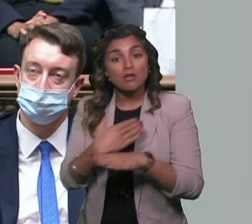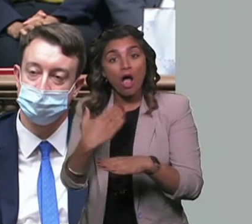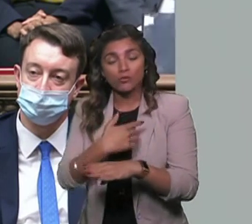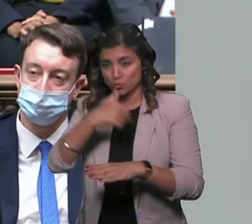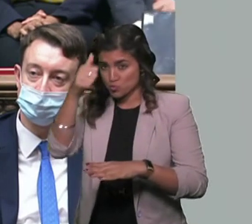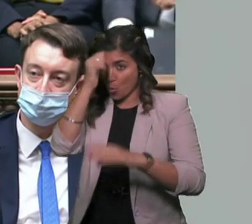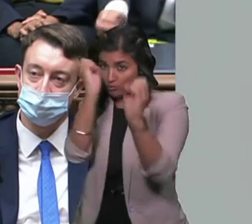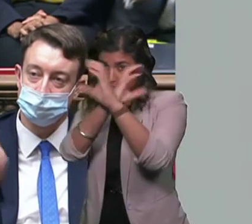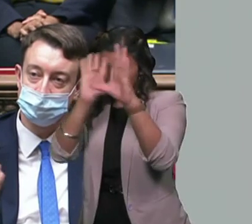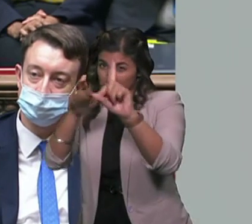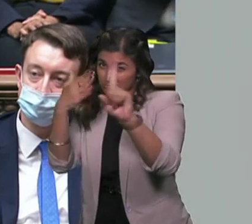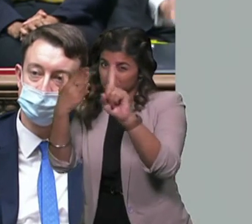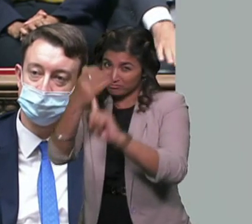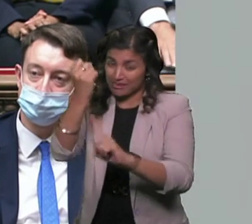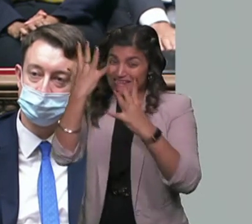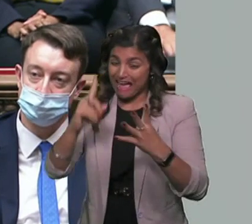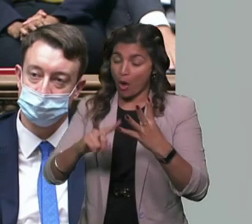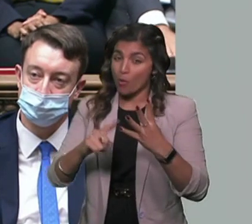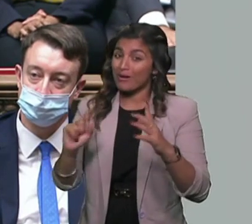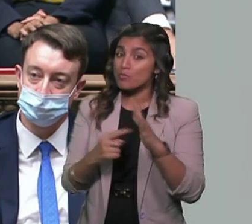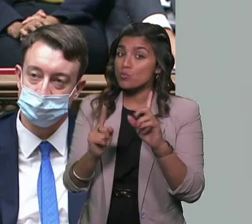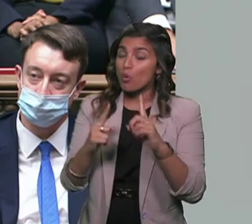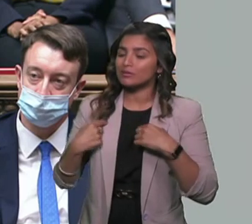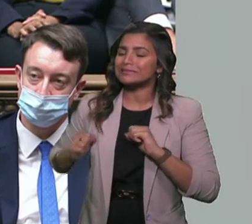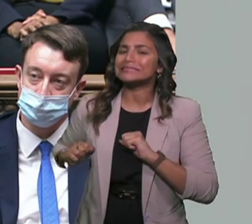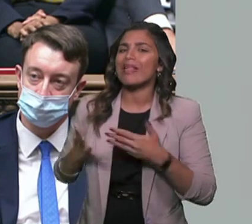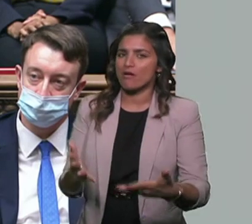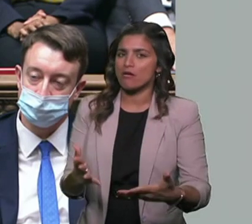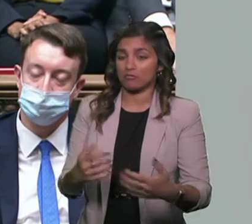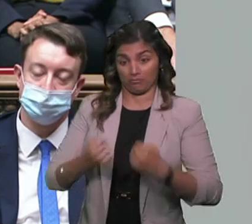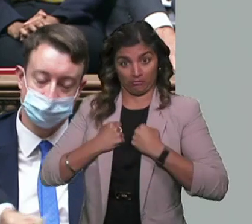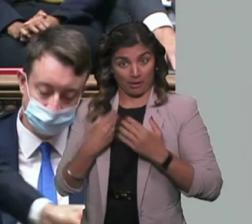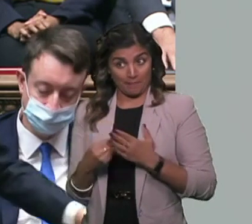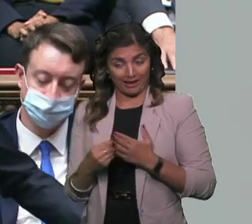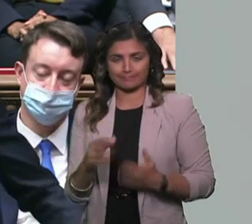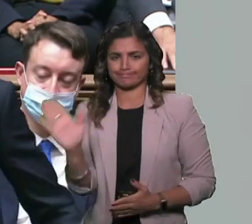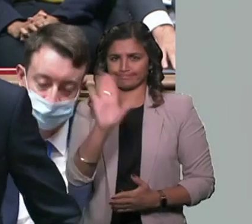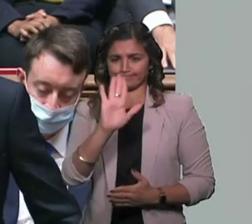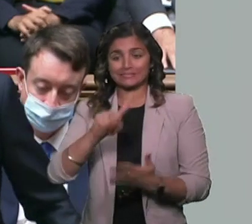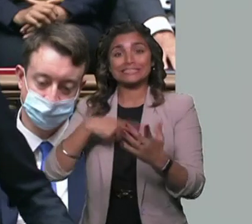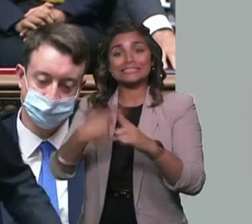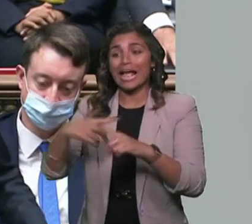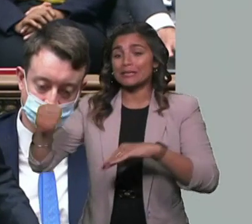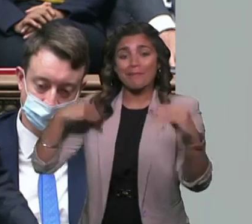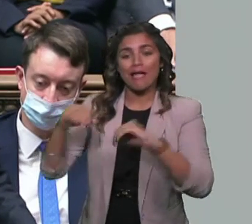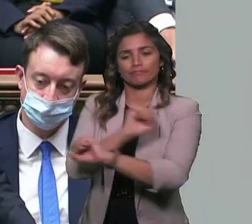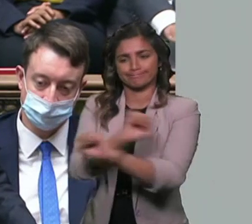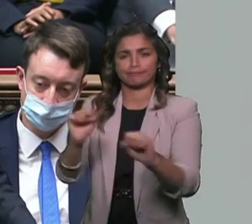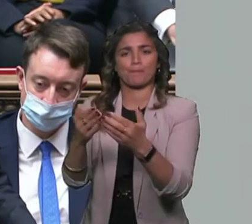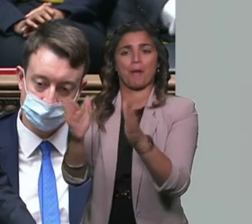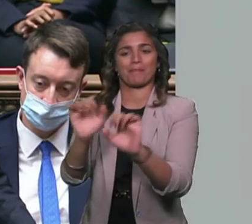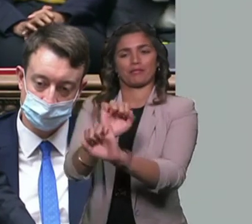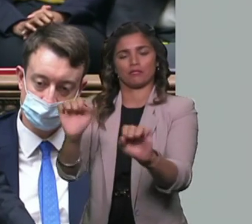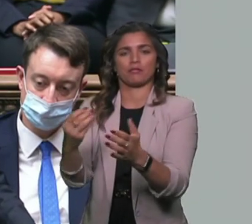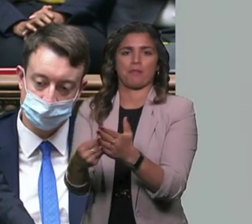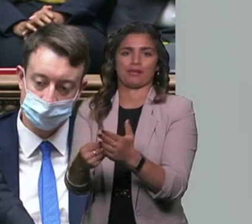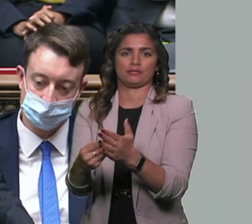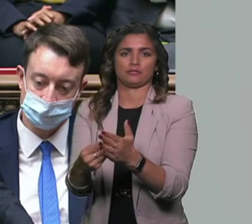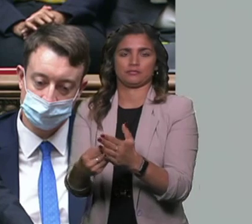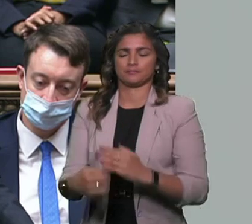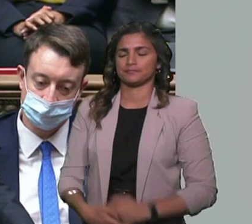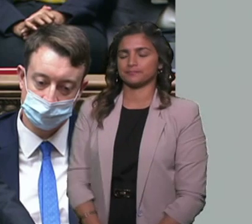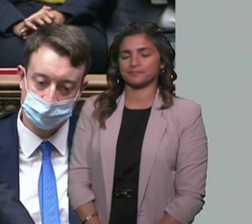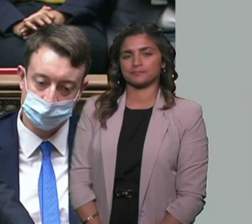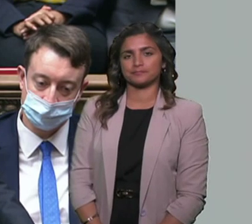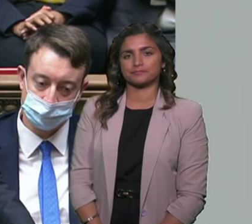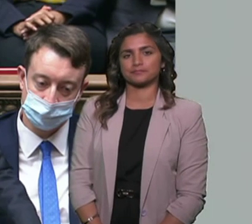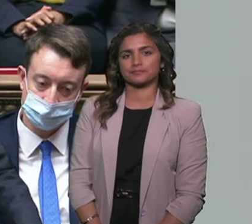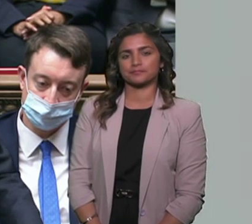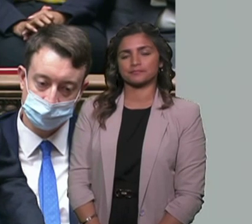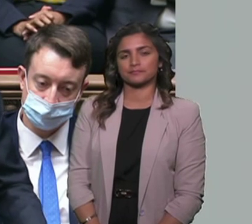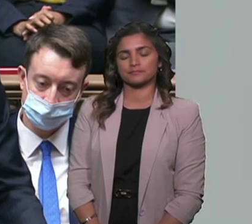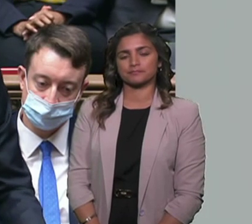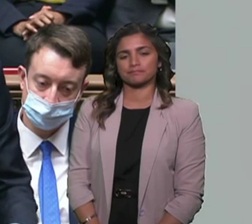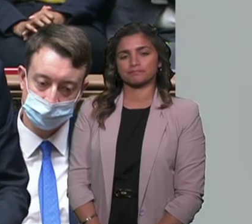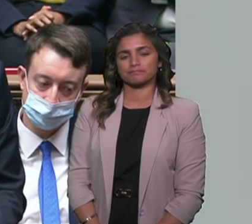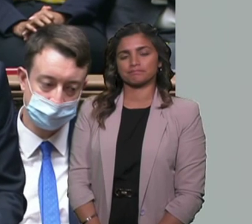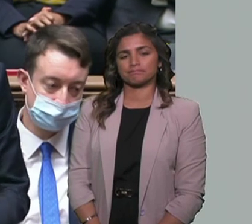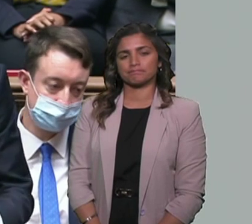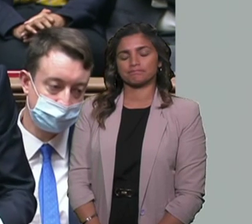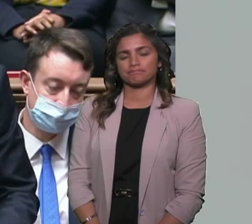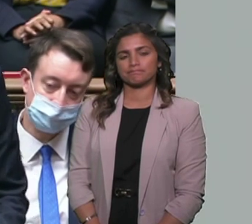Now we must deliver because this is not the Government’s money—it is taxpayer’s money.